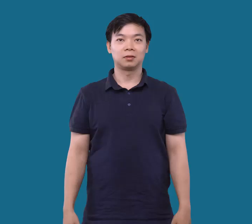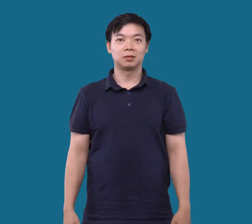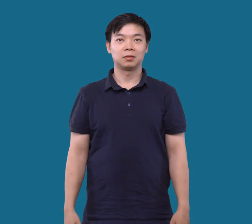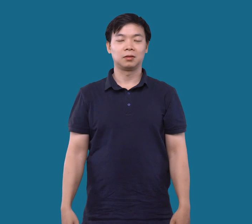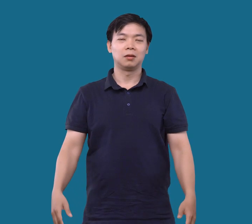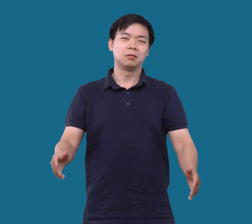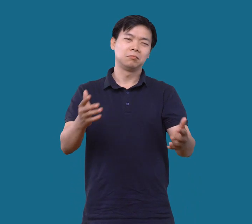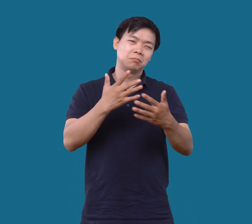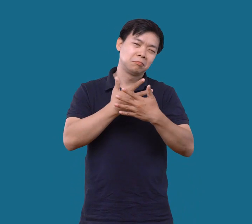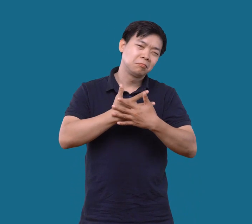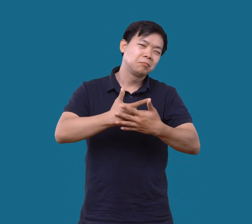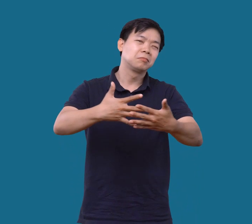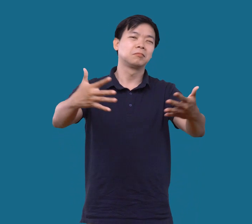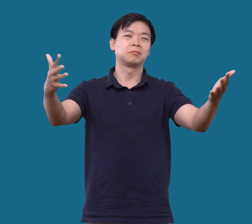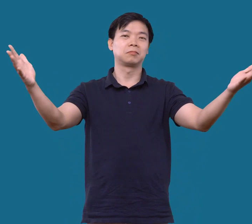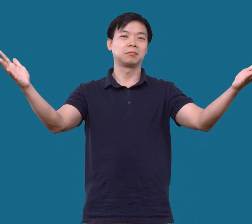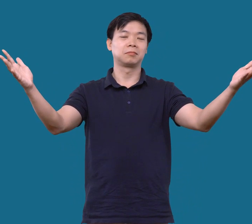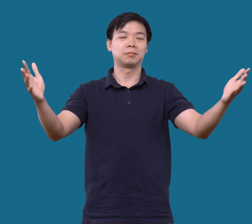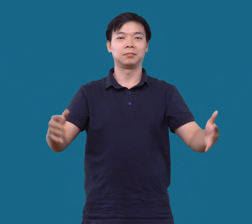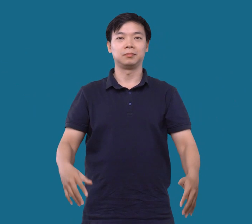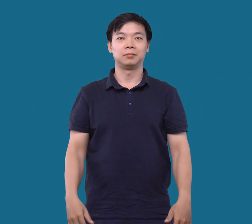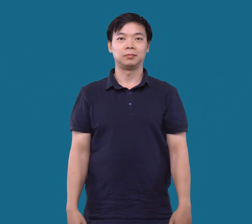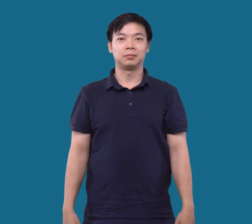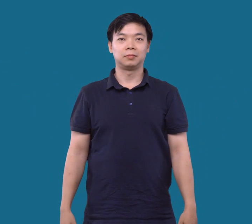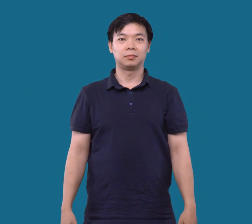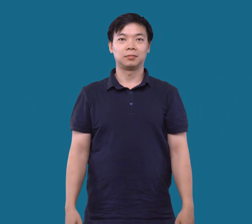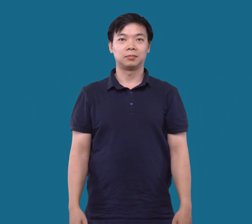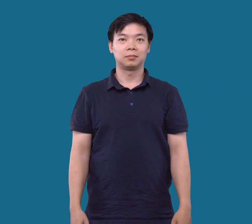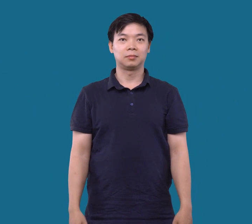mênh mông